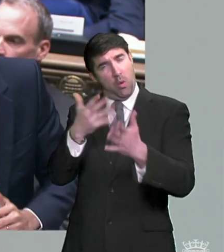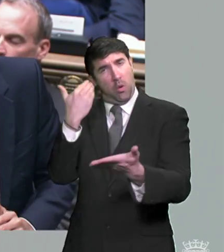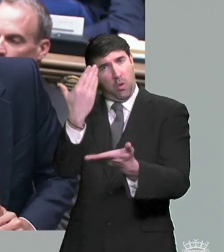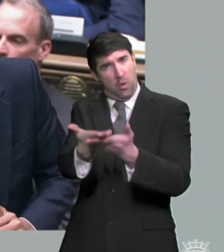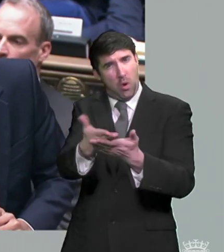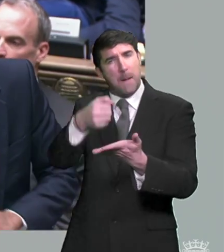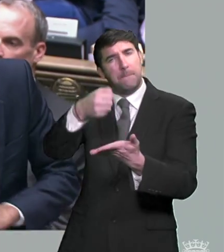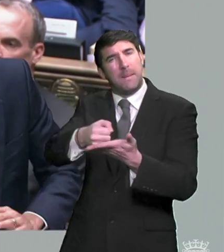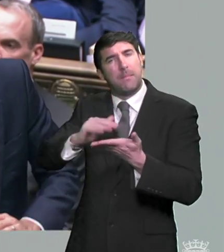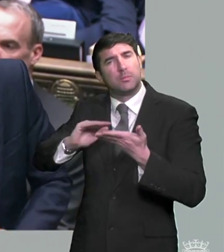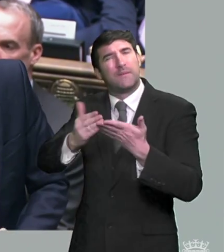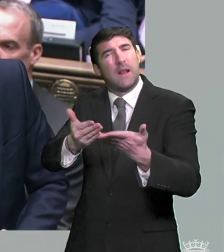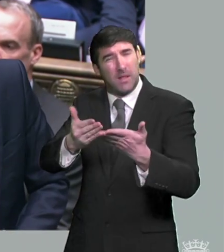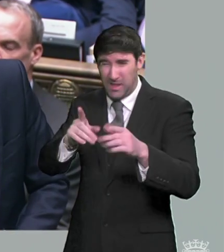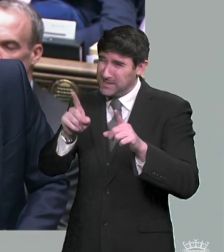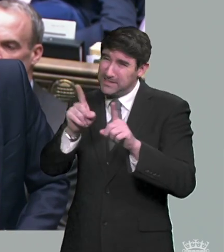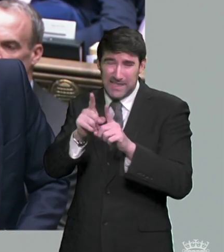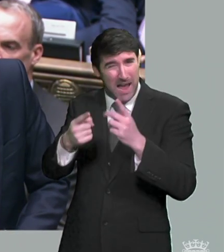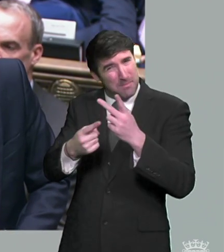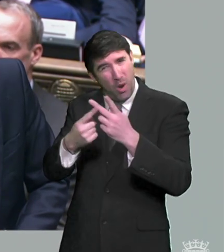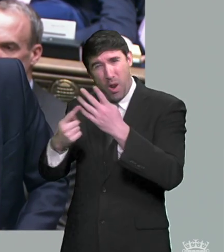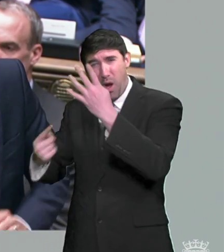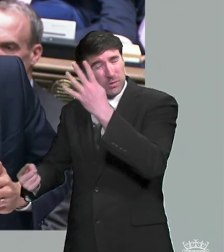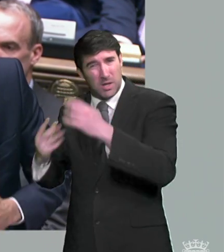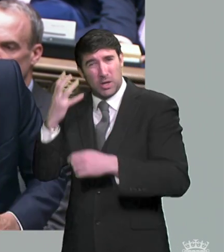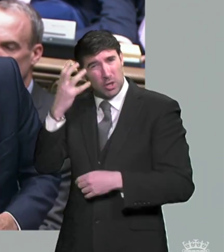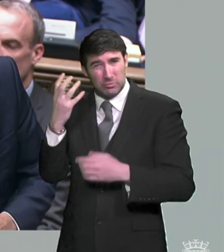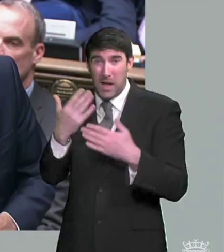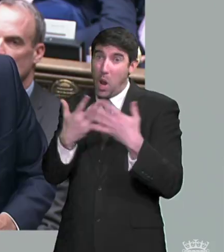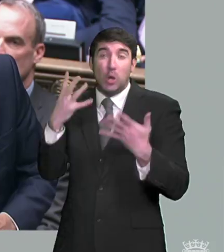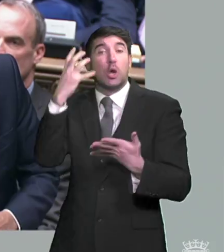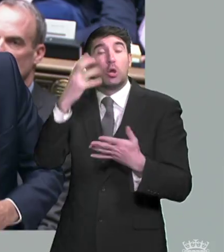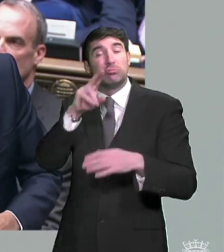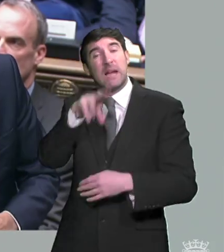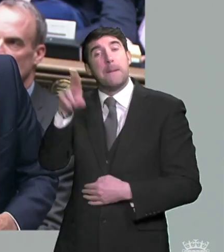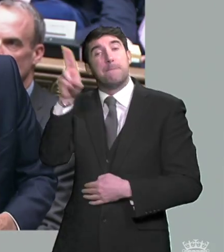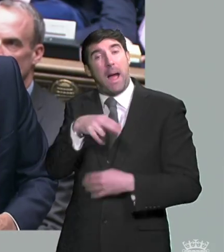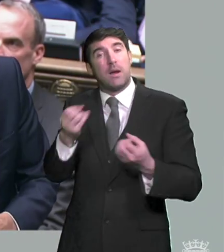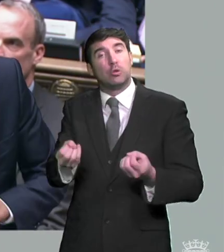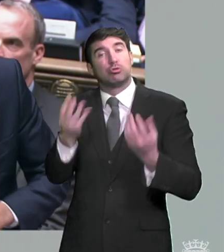Indeed, many countries ban strikes in blue-light services altogether, which we are not doing.